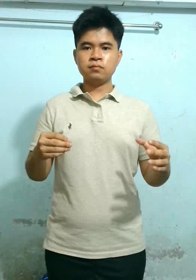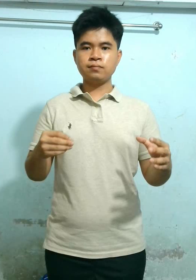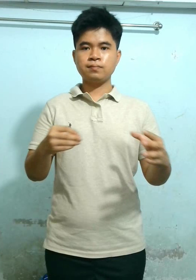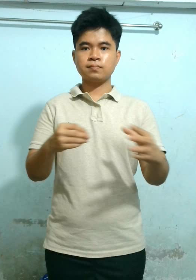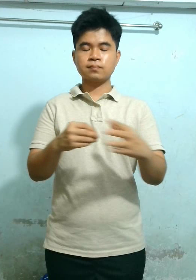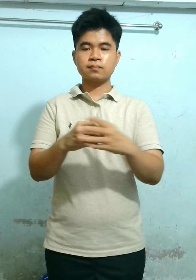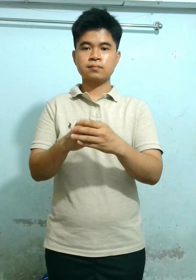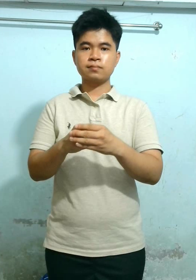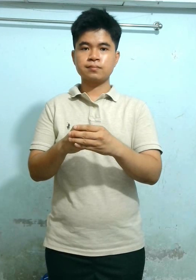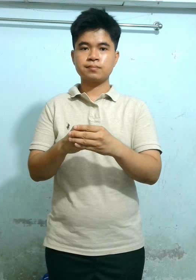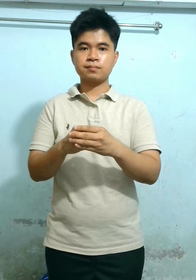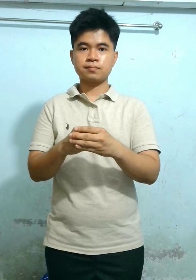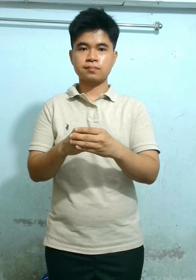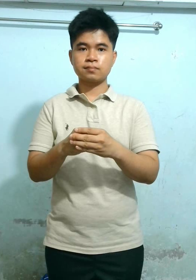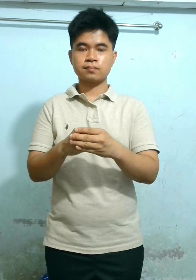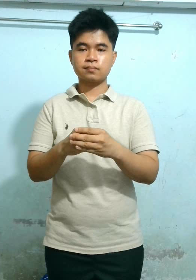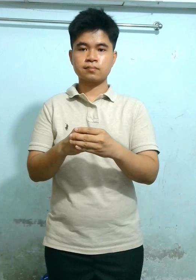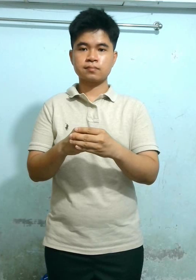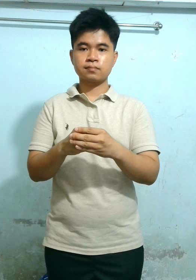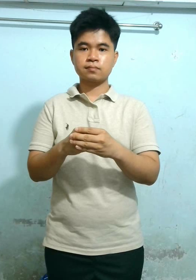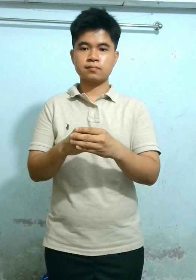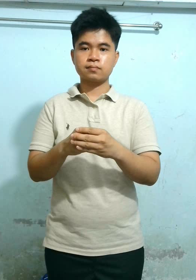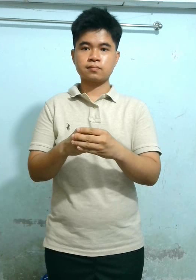nhom